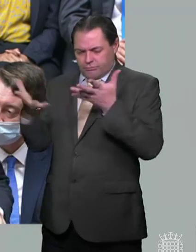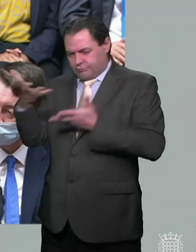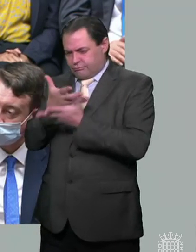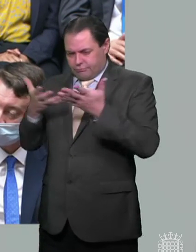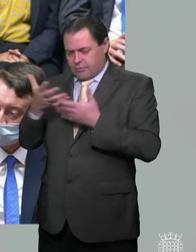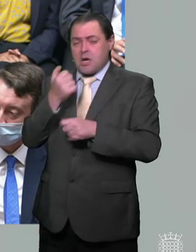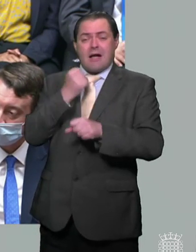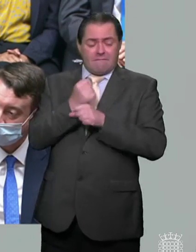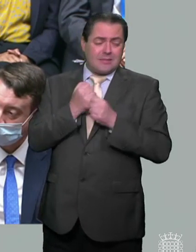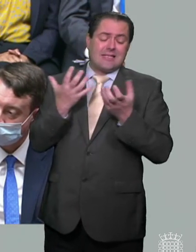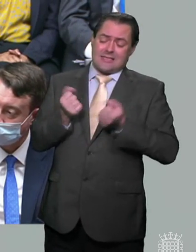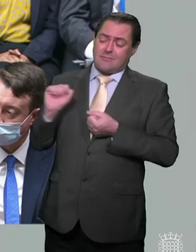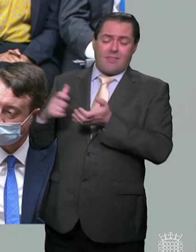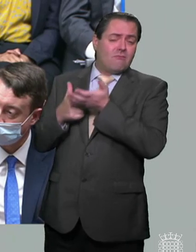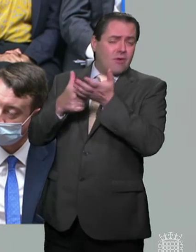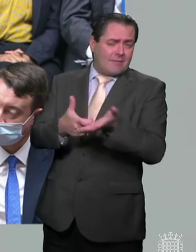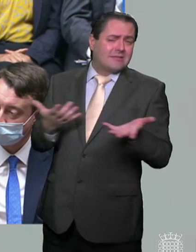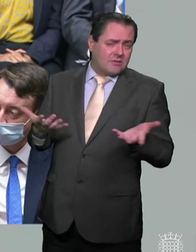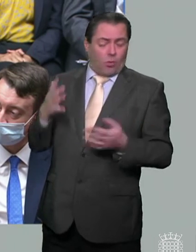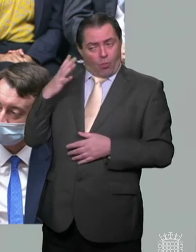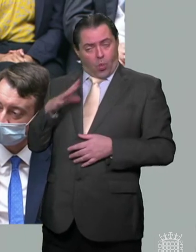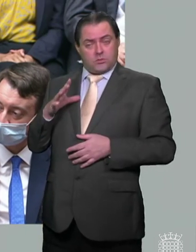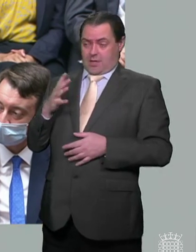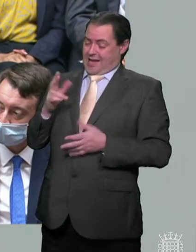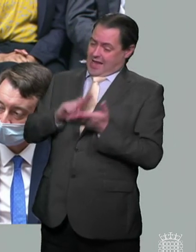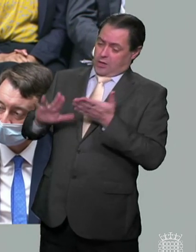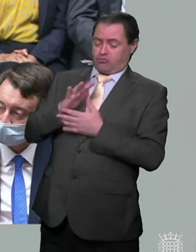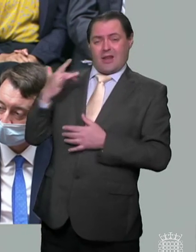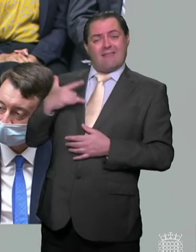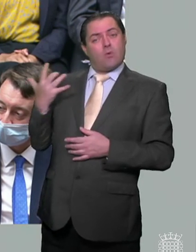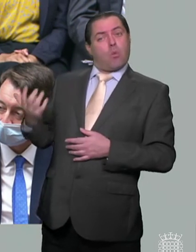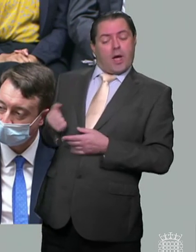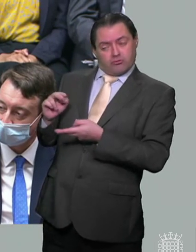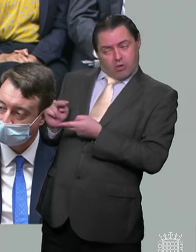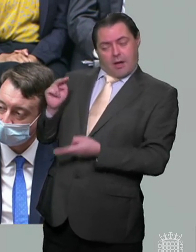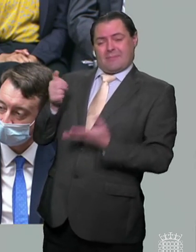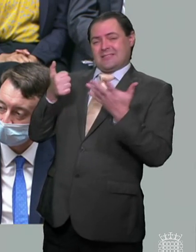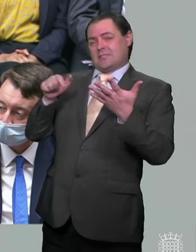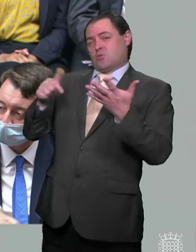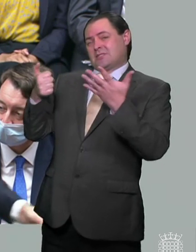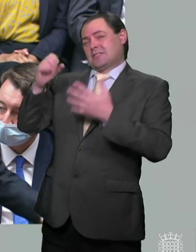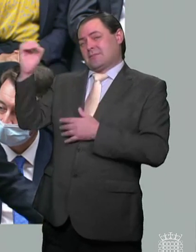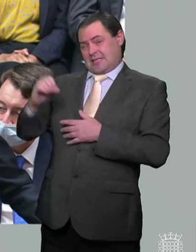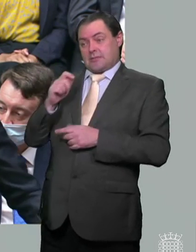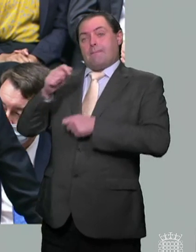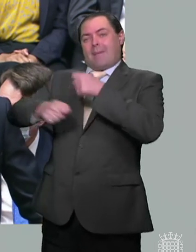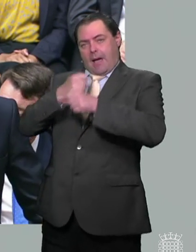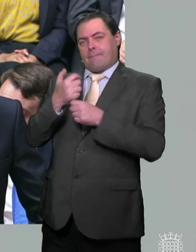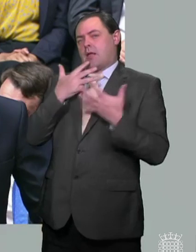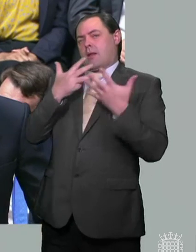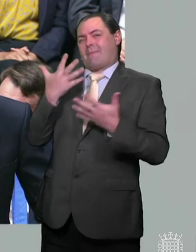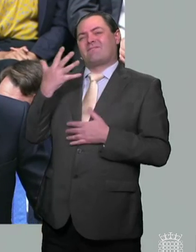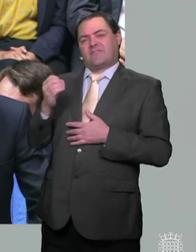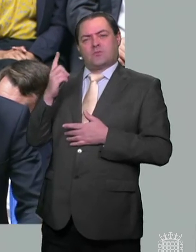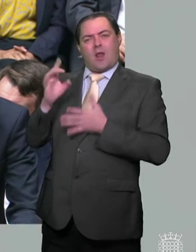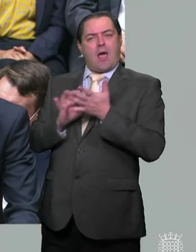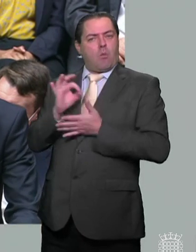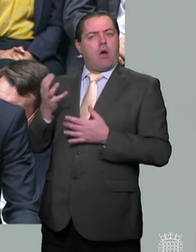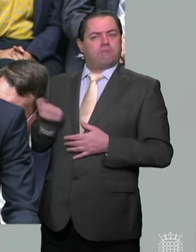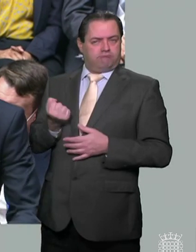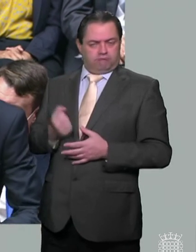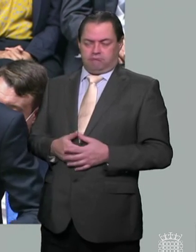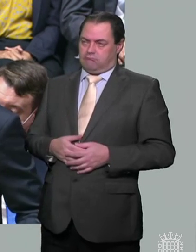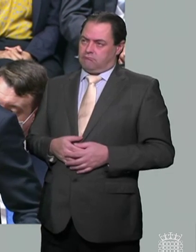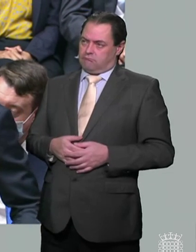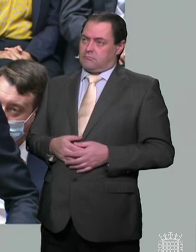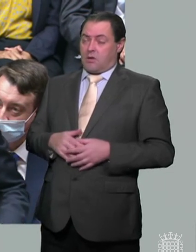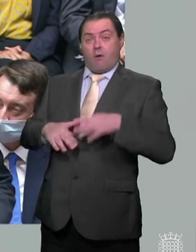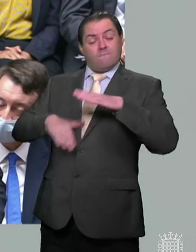The Government are accepting its recommendation to increase the national living wage next year by 6.6%, to £9.50 an hour.